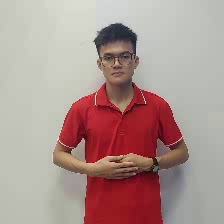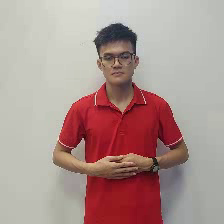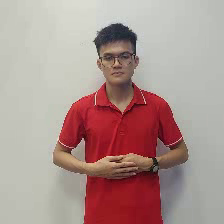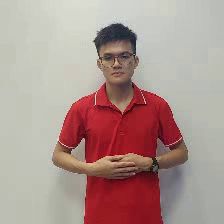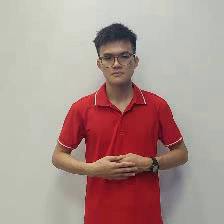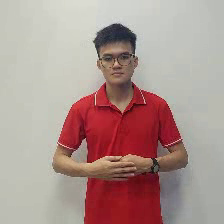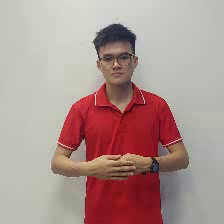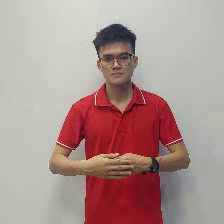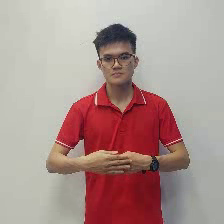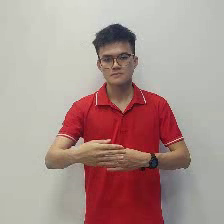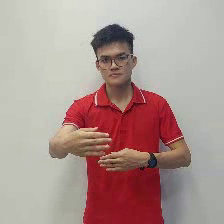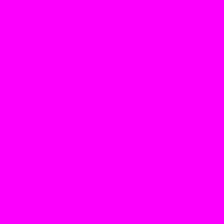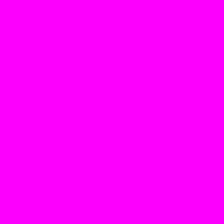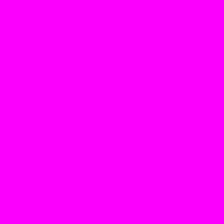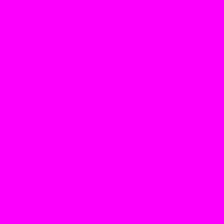Xa